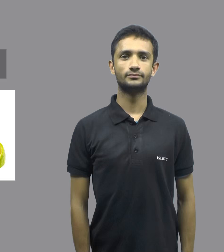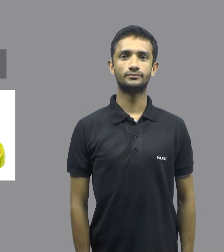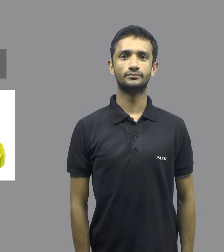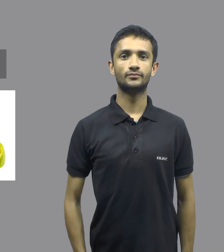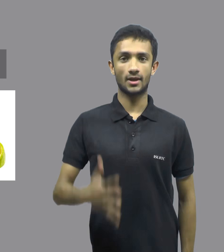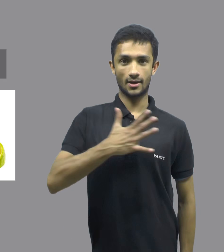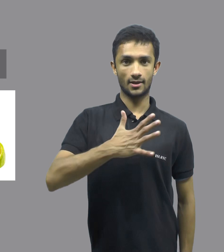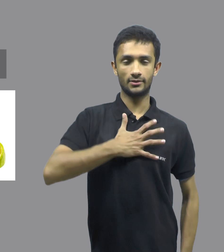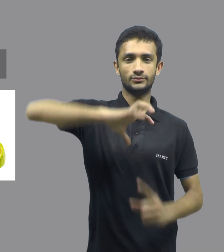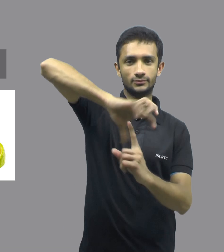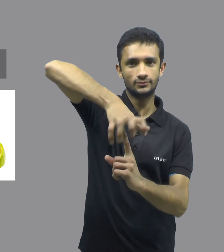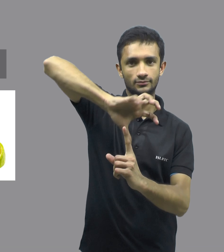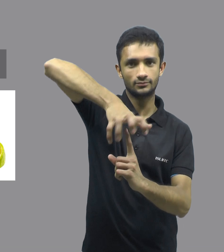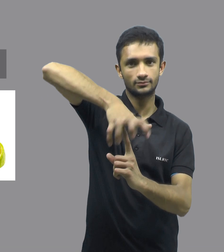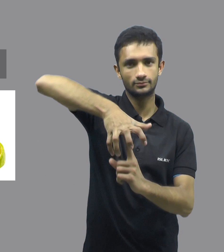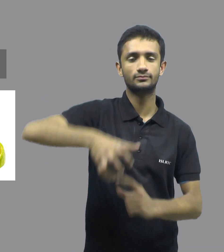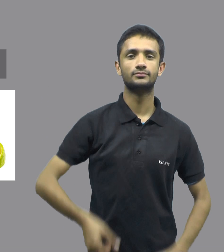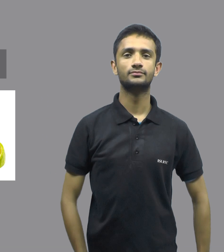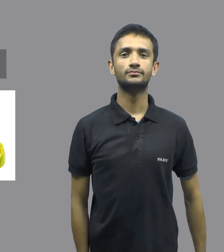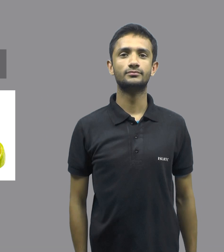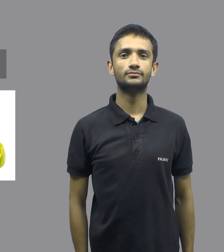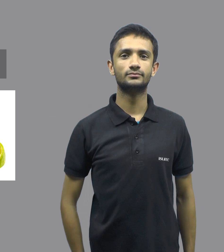Sweet Lime